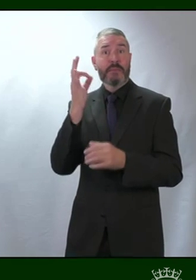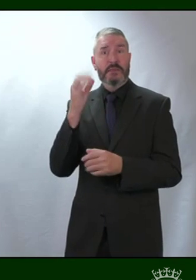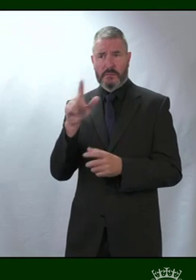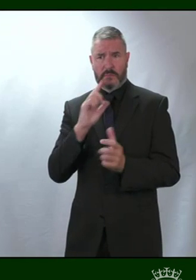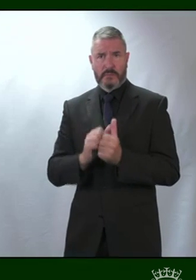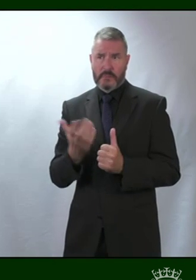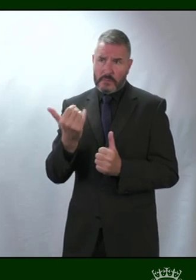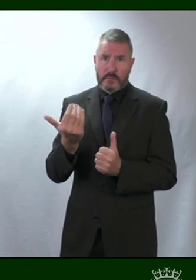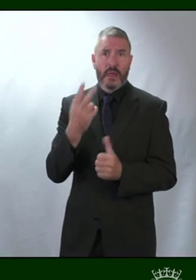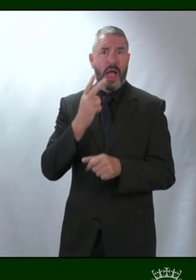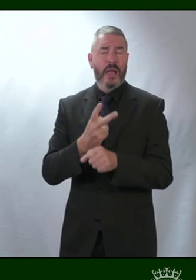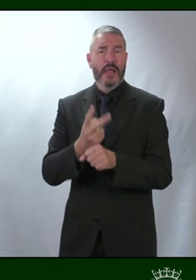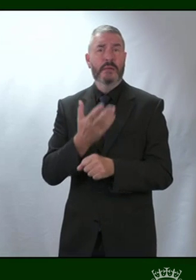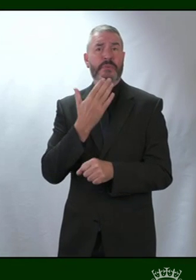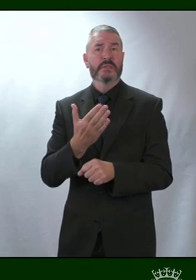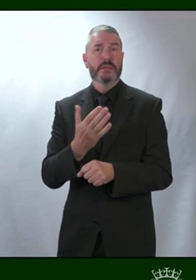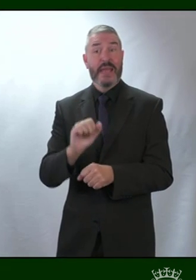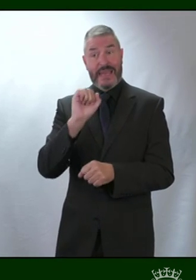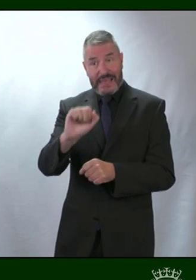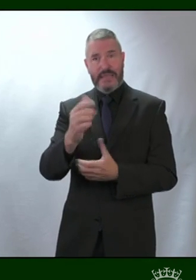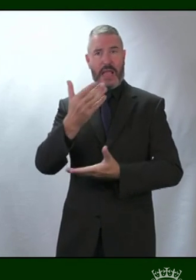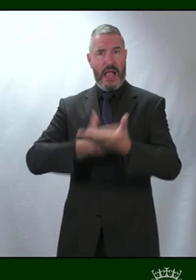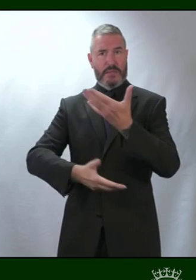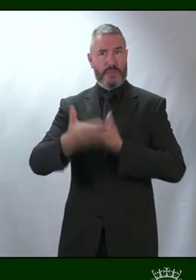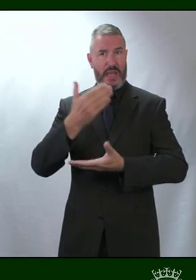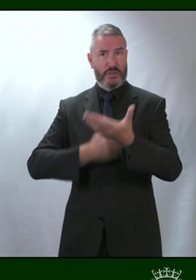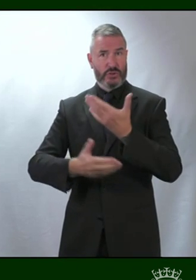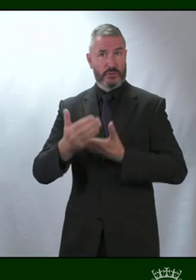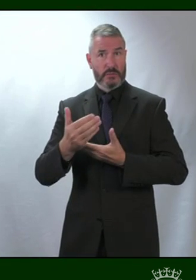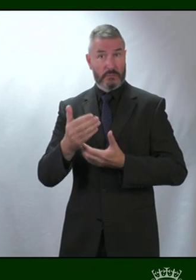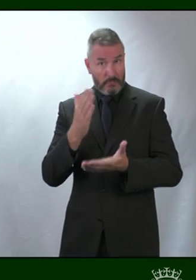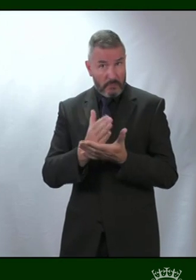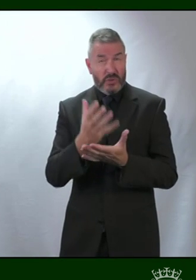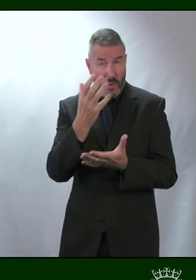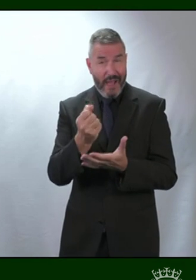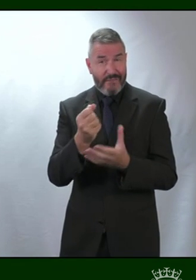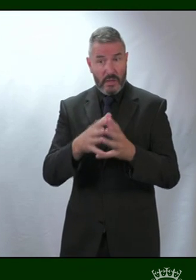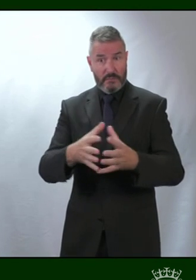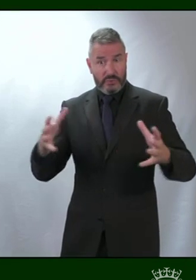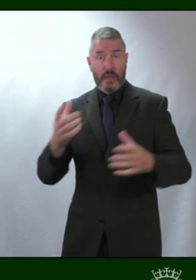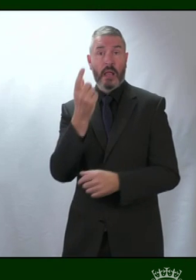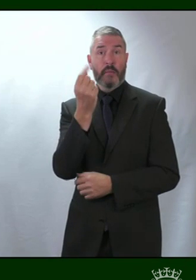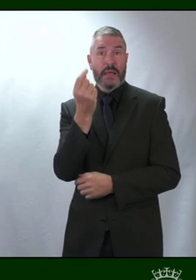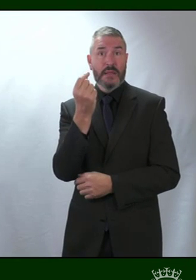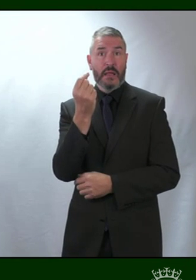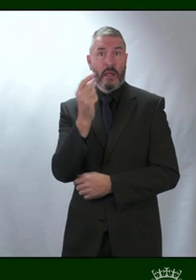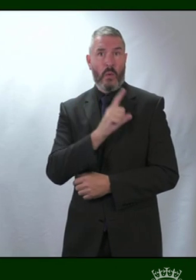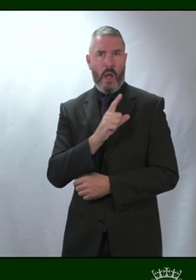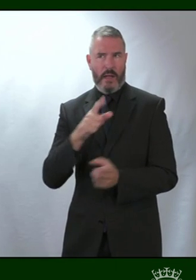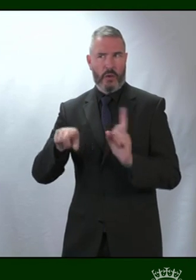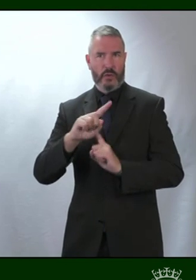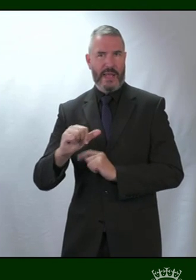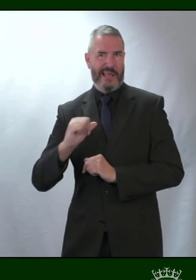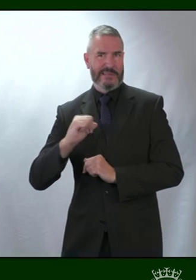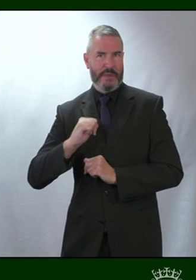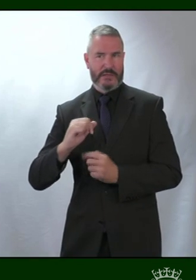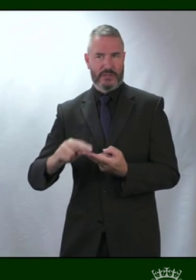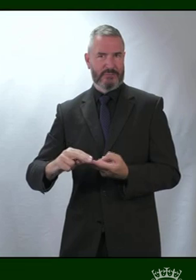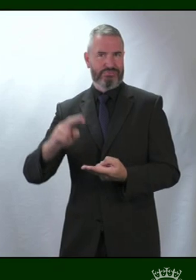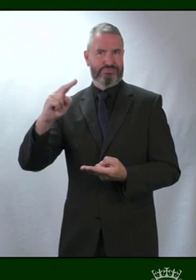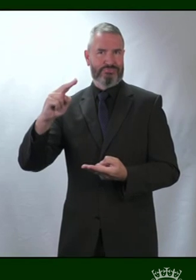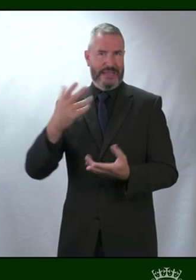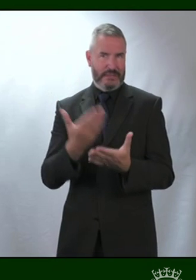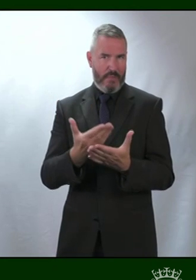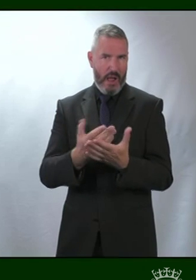Is the explanation from the Prime Minister that we do not have enough capacity because nobody could have expected the rise in demand?